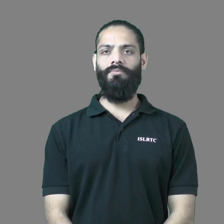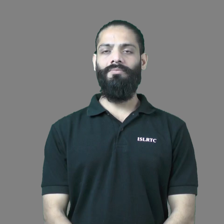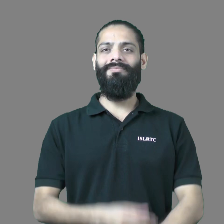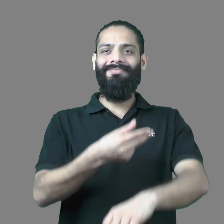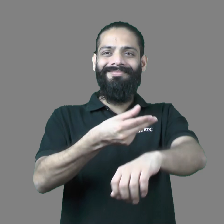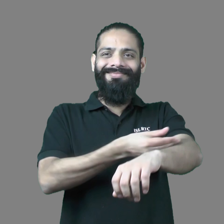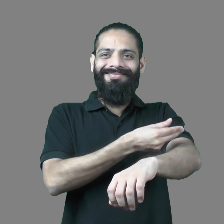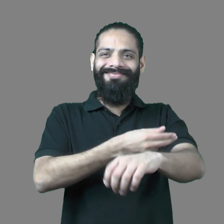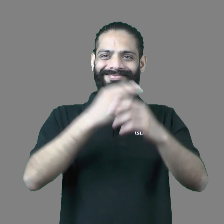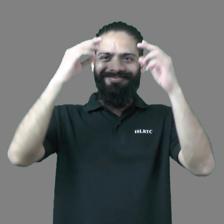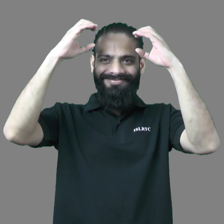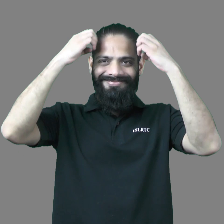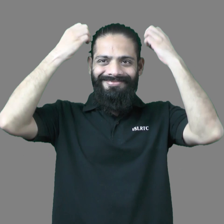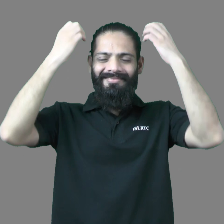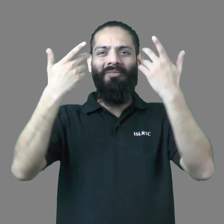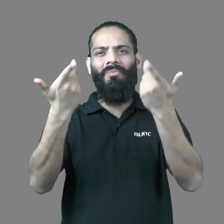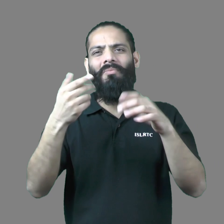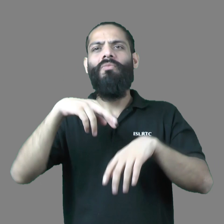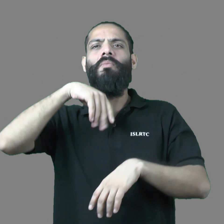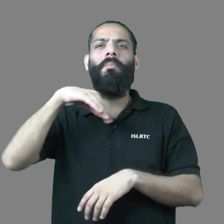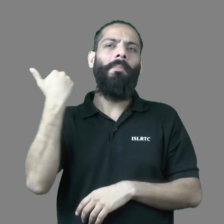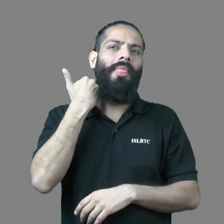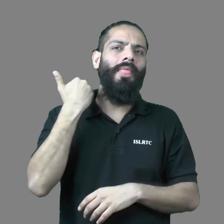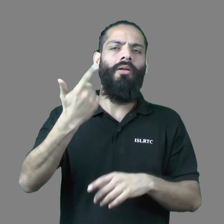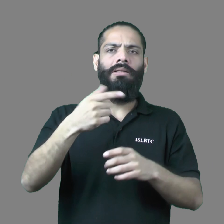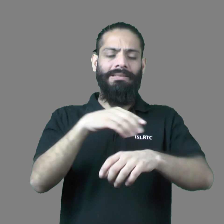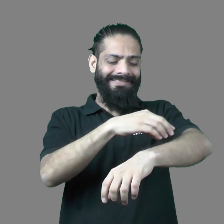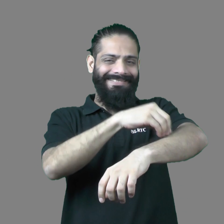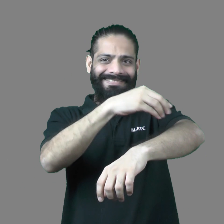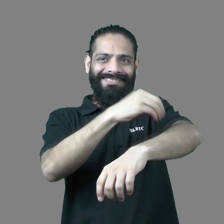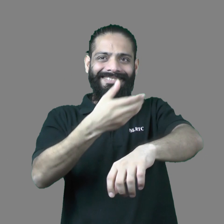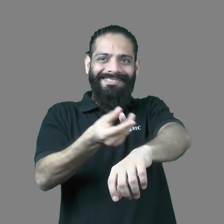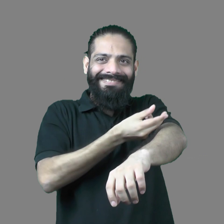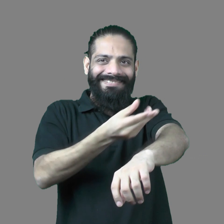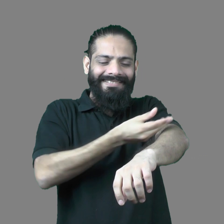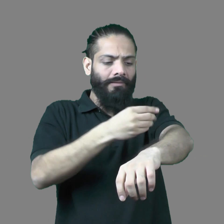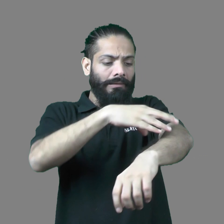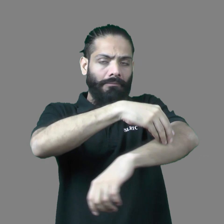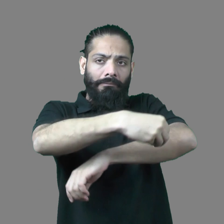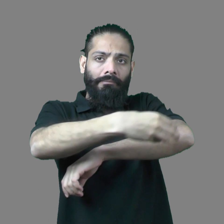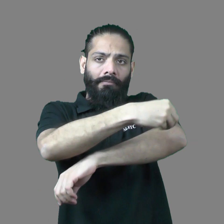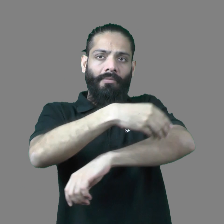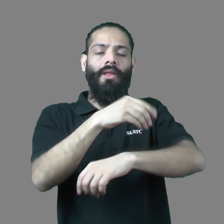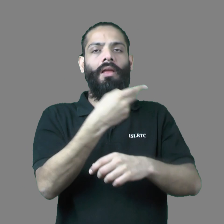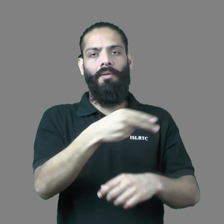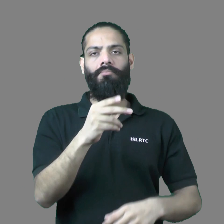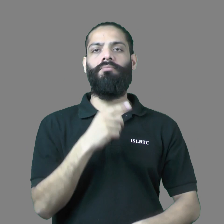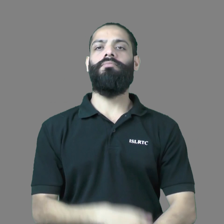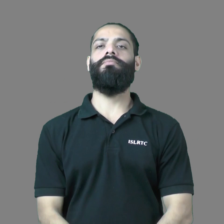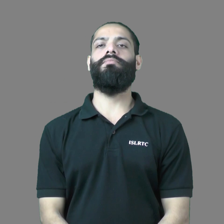Fleece